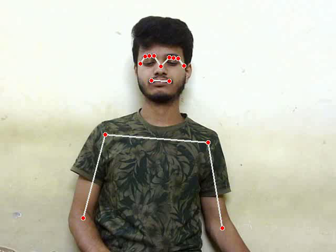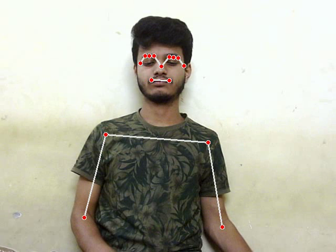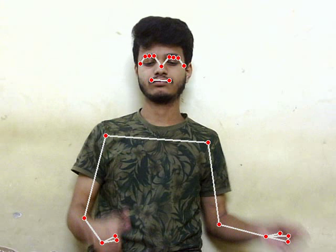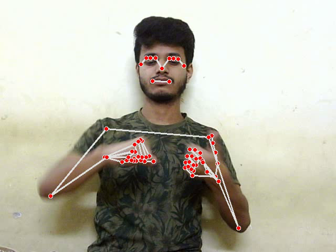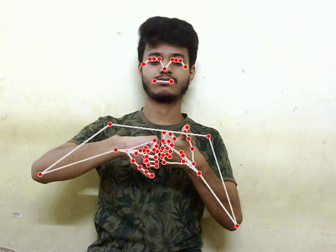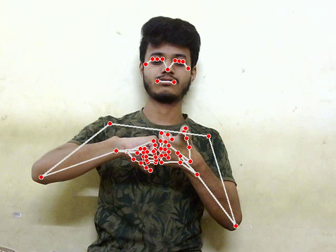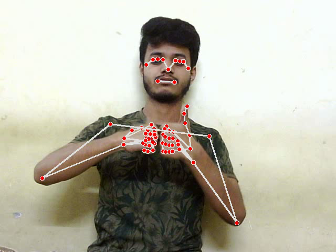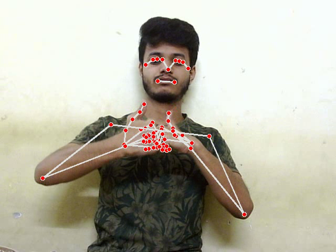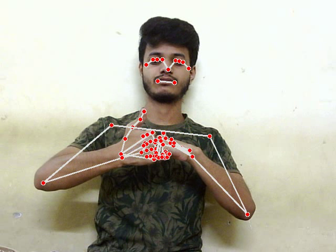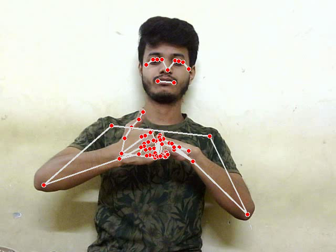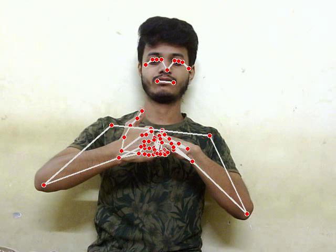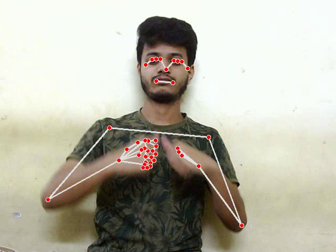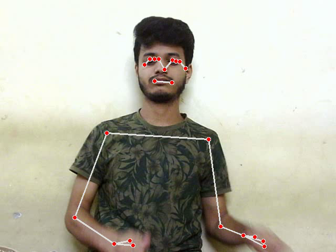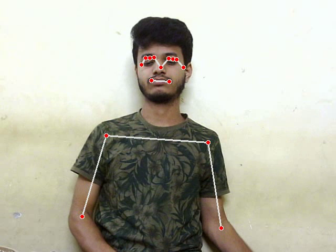how